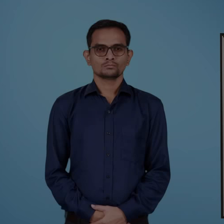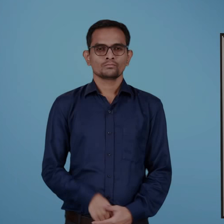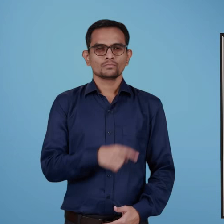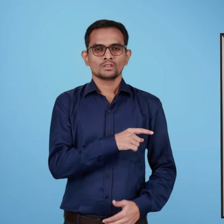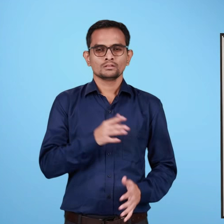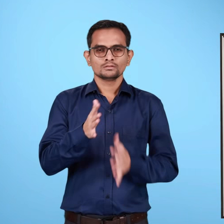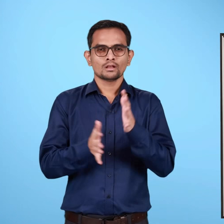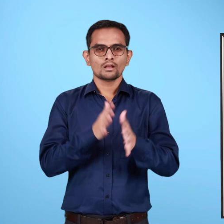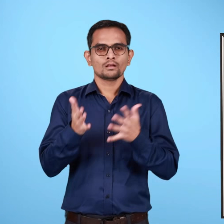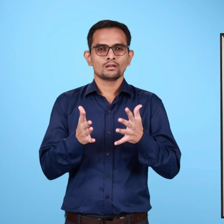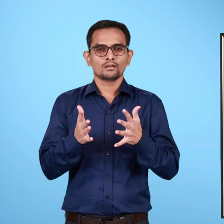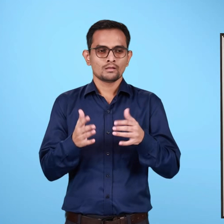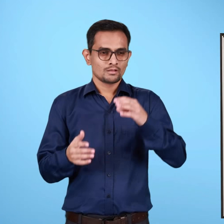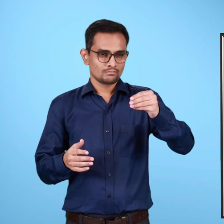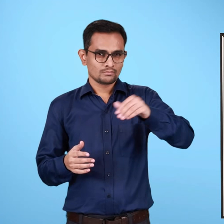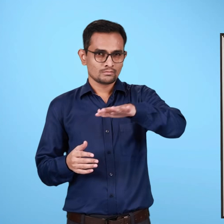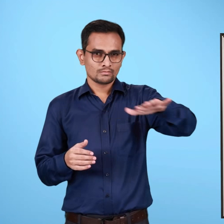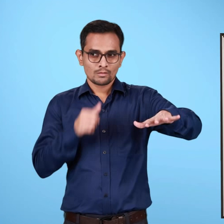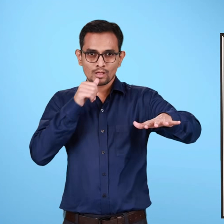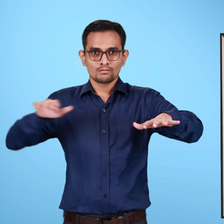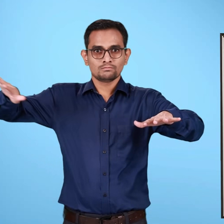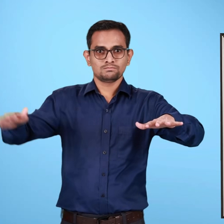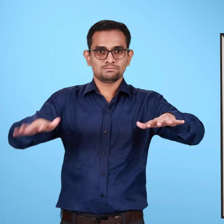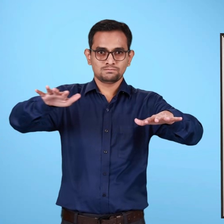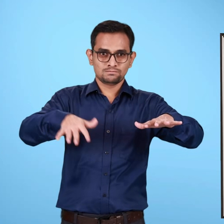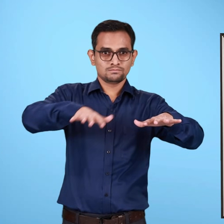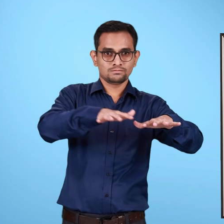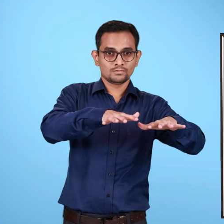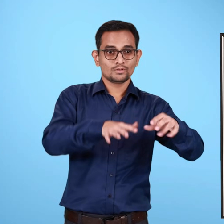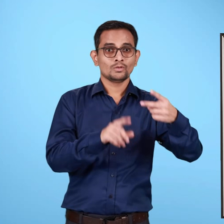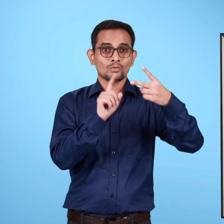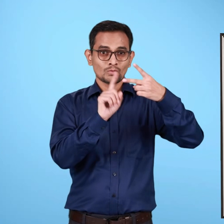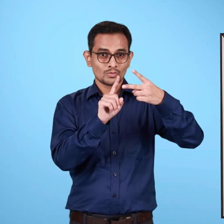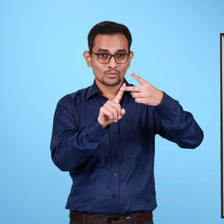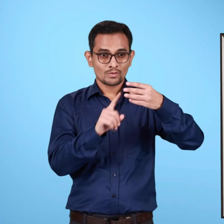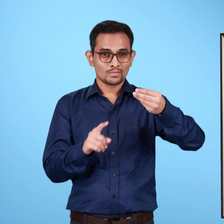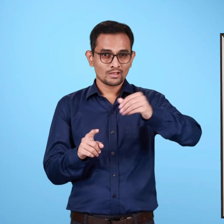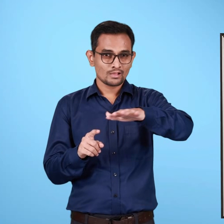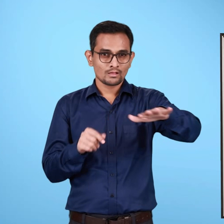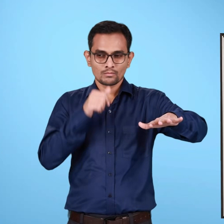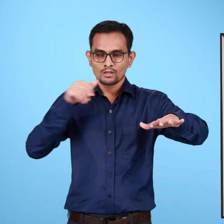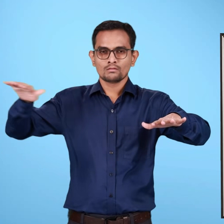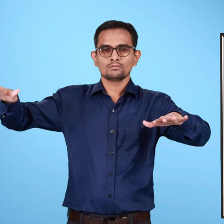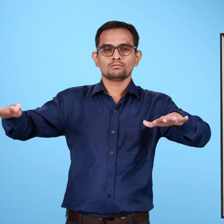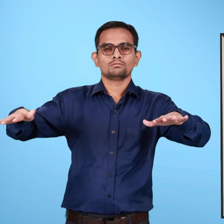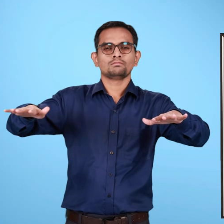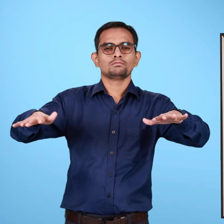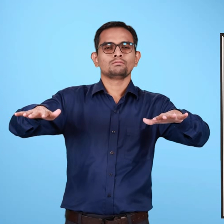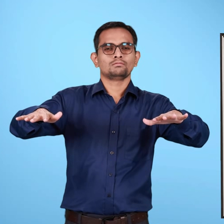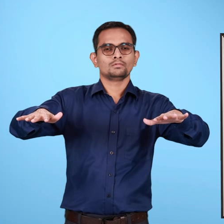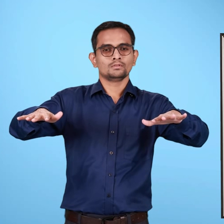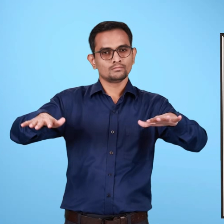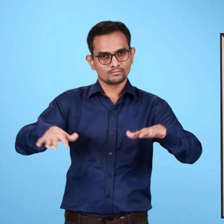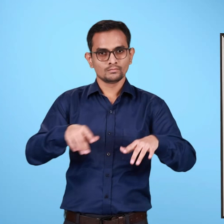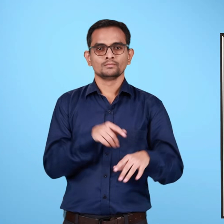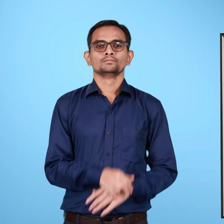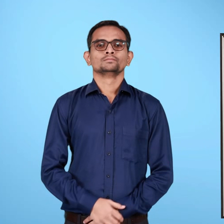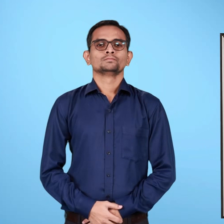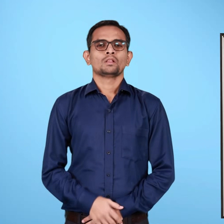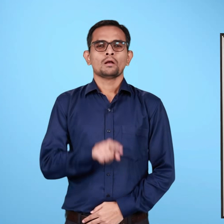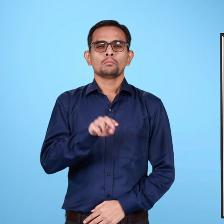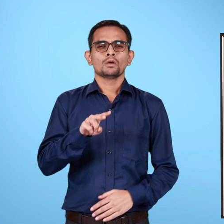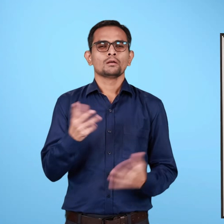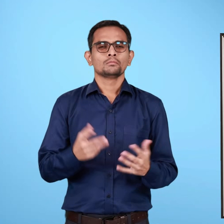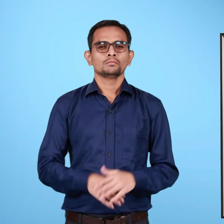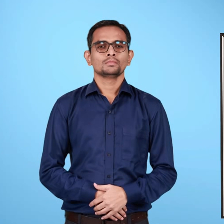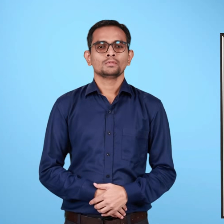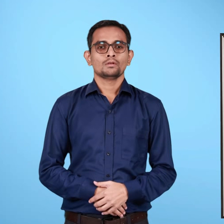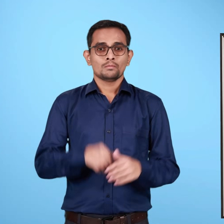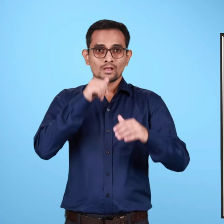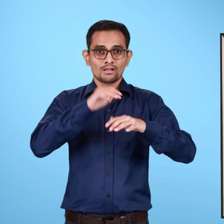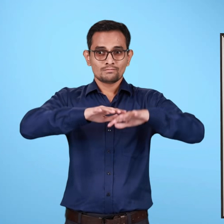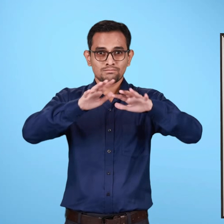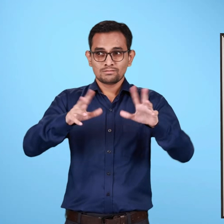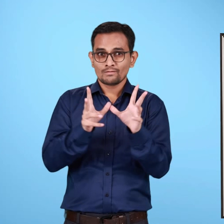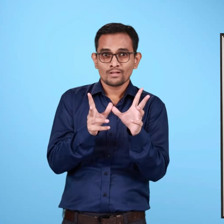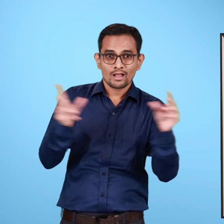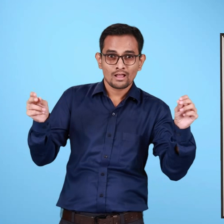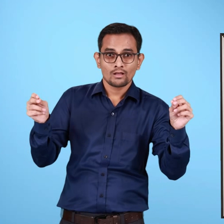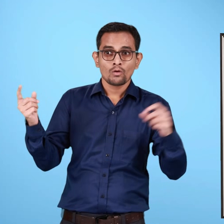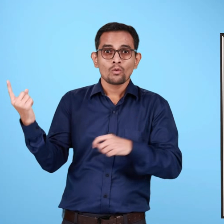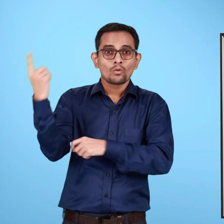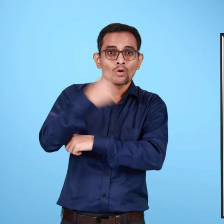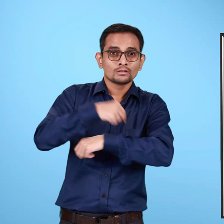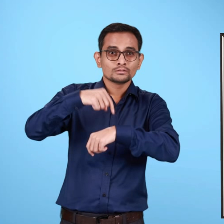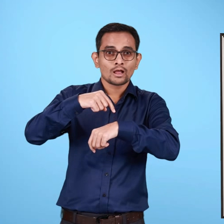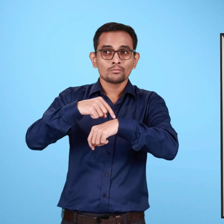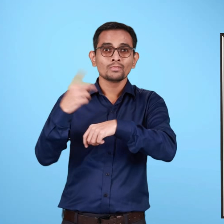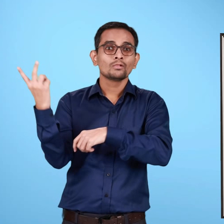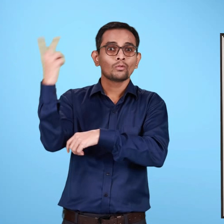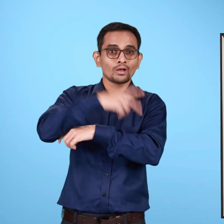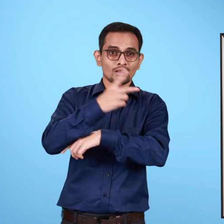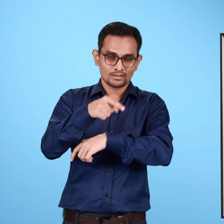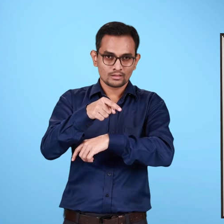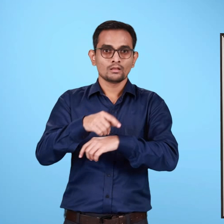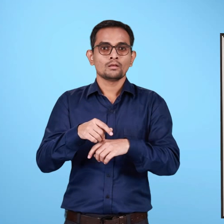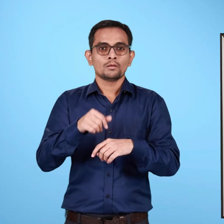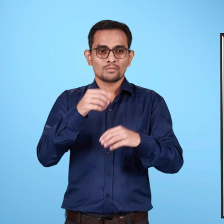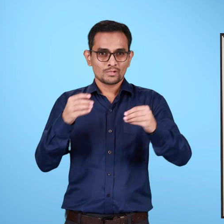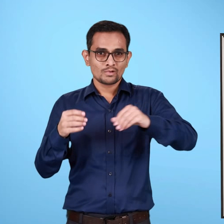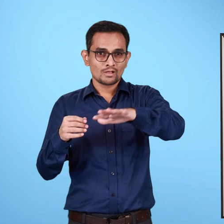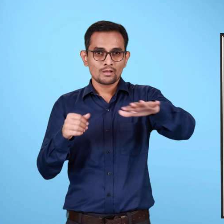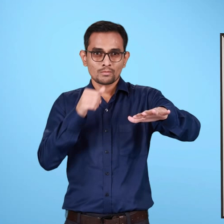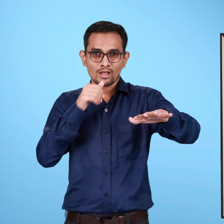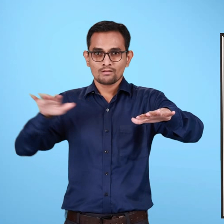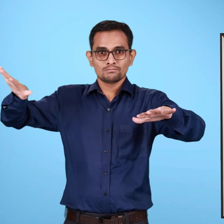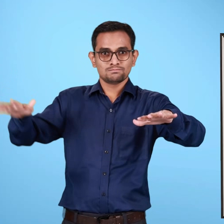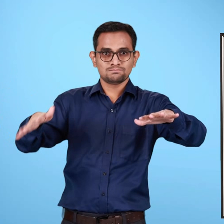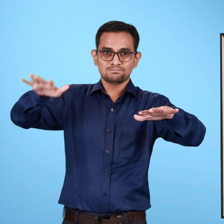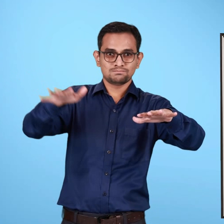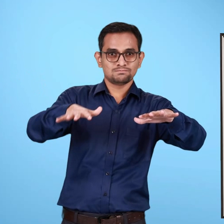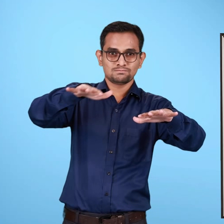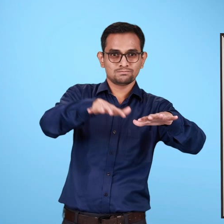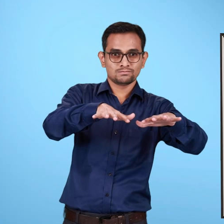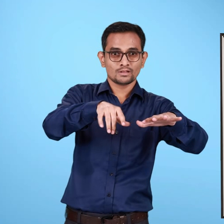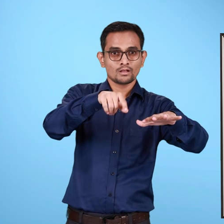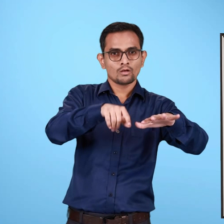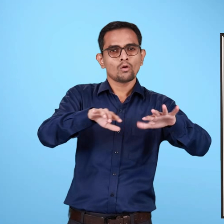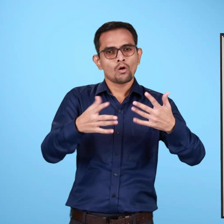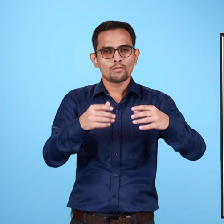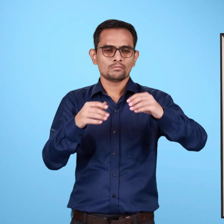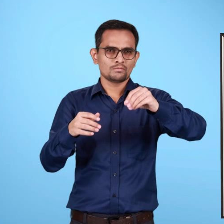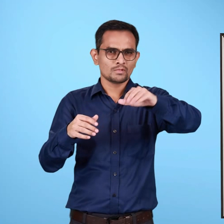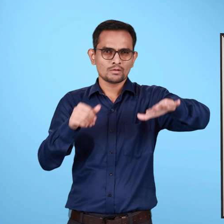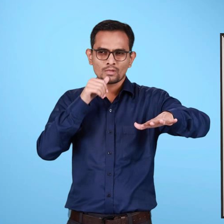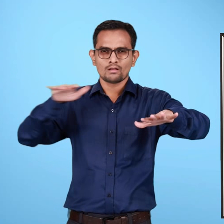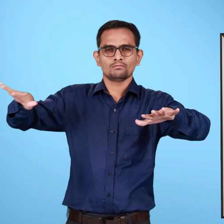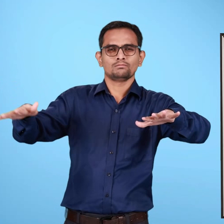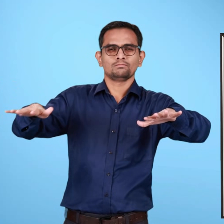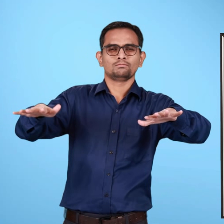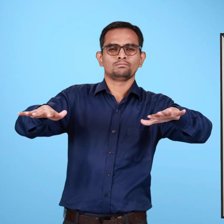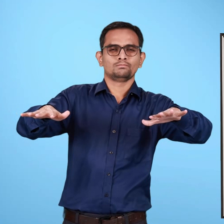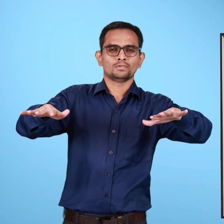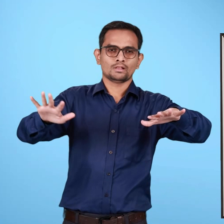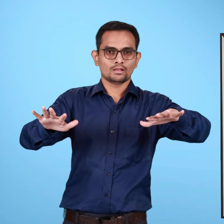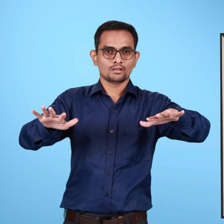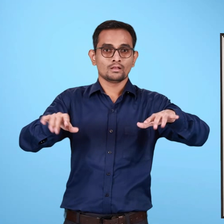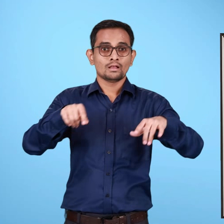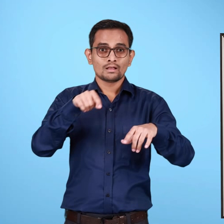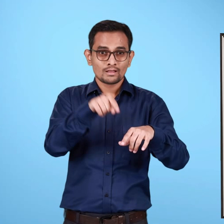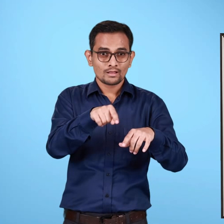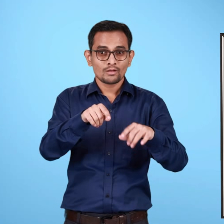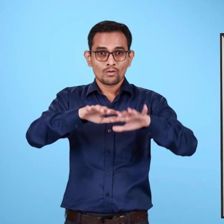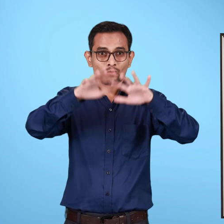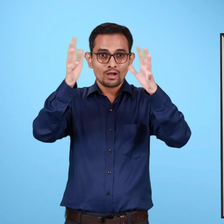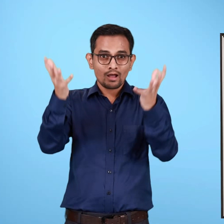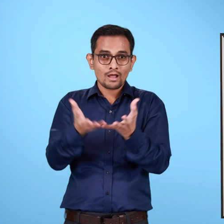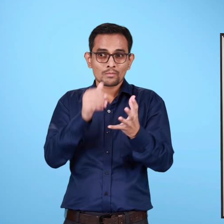Tide (high tide, low tide) The sign for high tide is this and low tide is this. The rhythmic rise and fall of ocean water twice in a day is called a tide. Tides occur due to gravitational